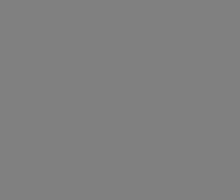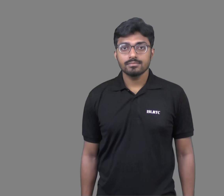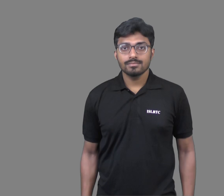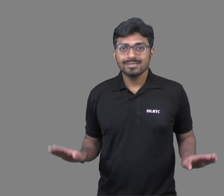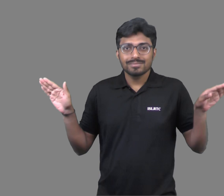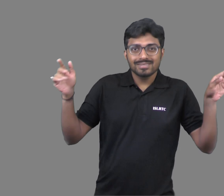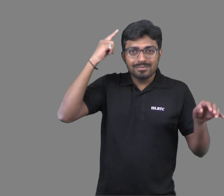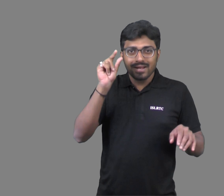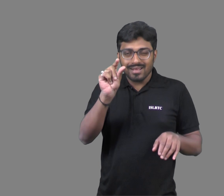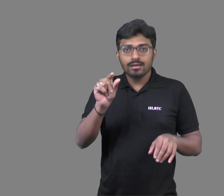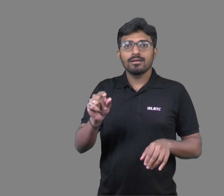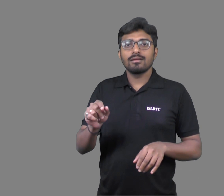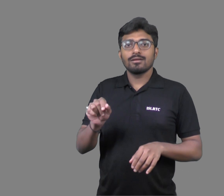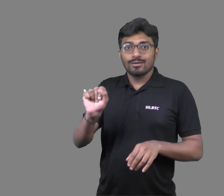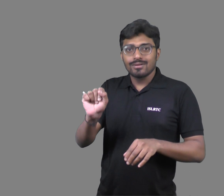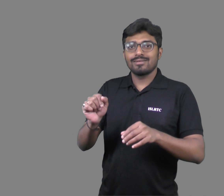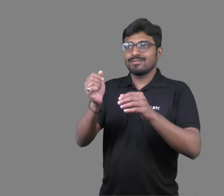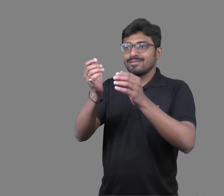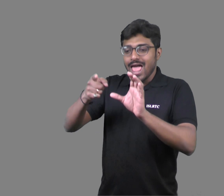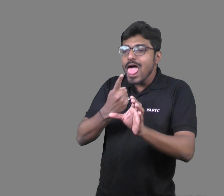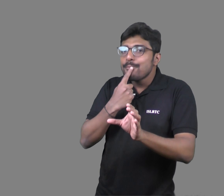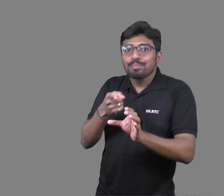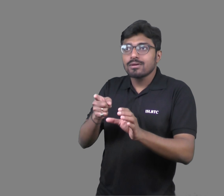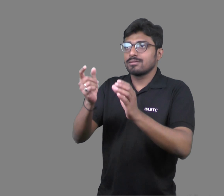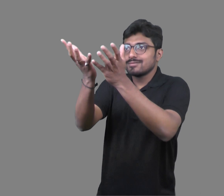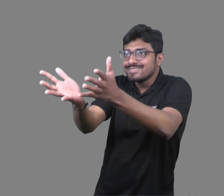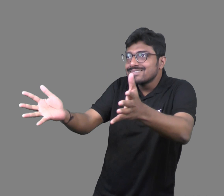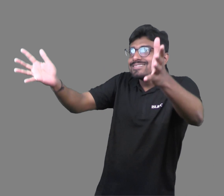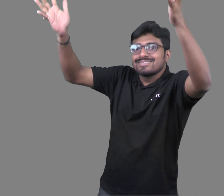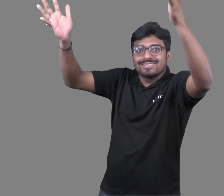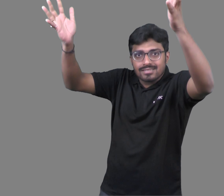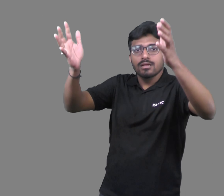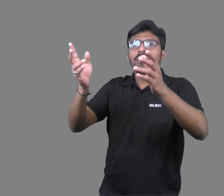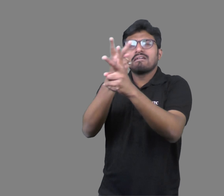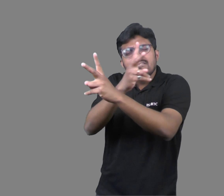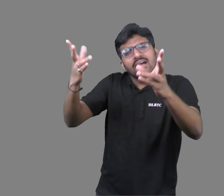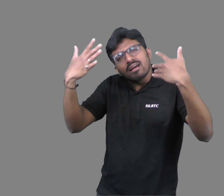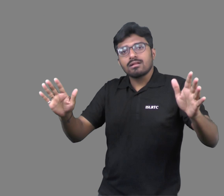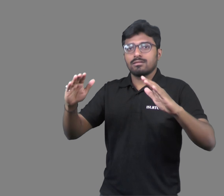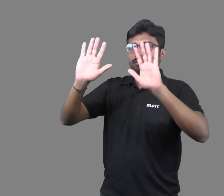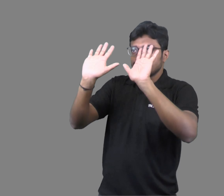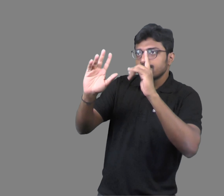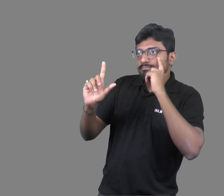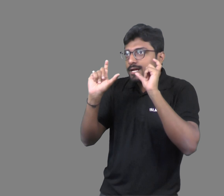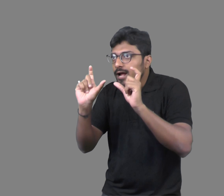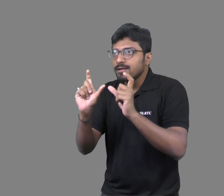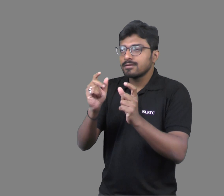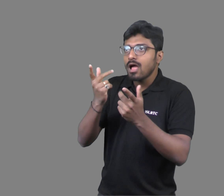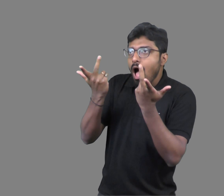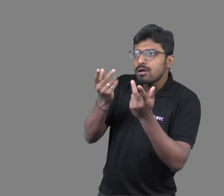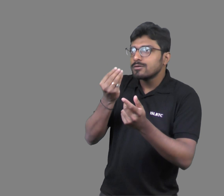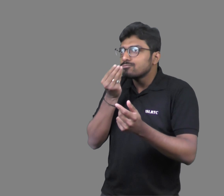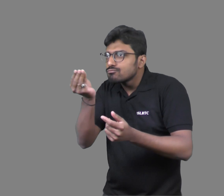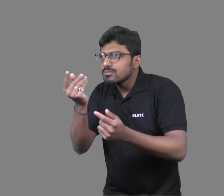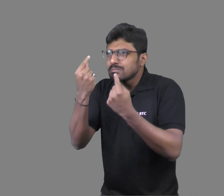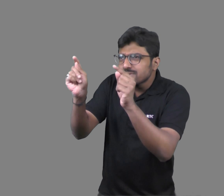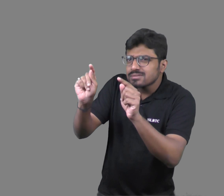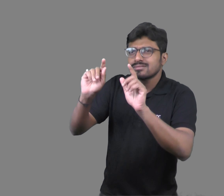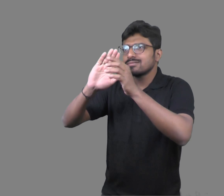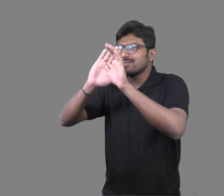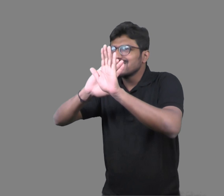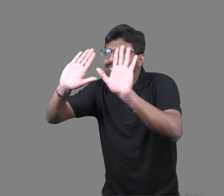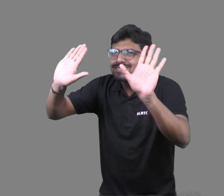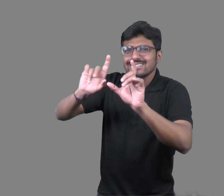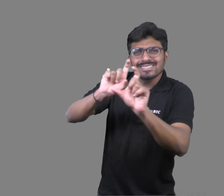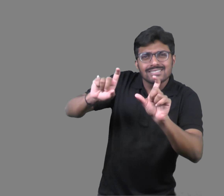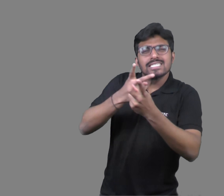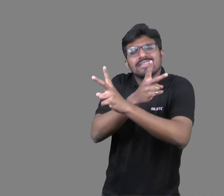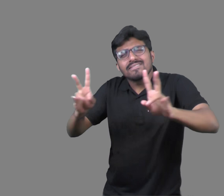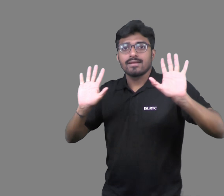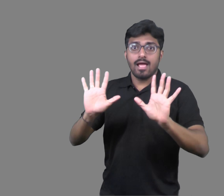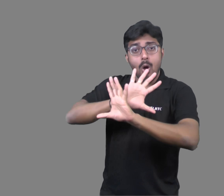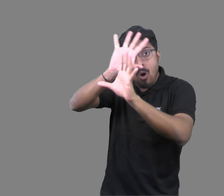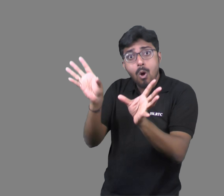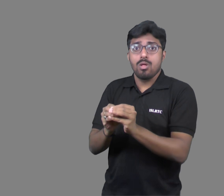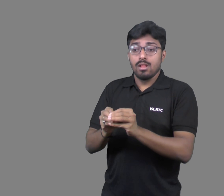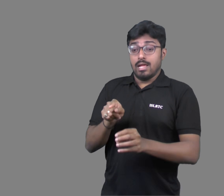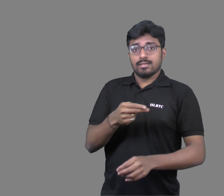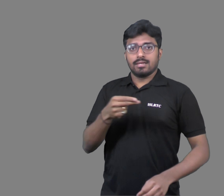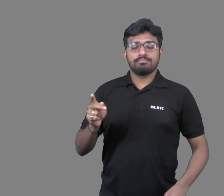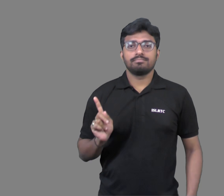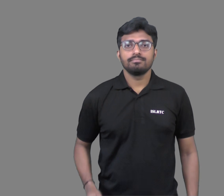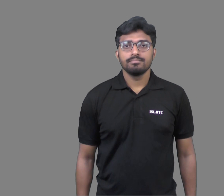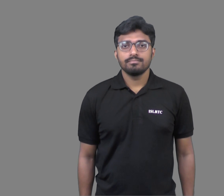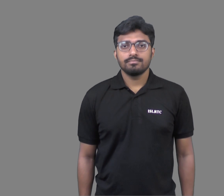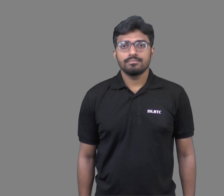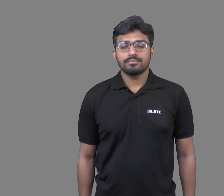Apiculture Bee Keeping